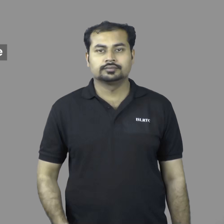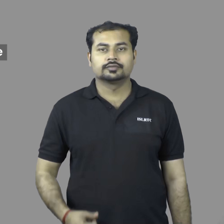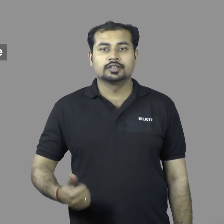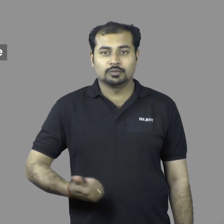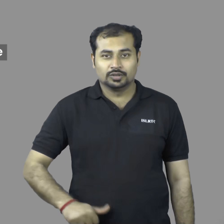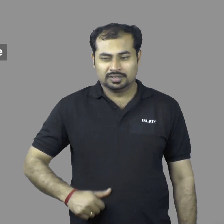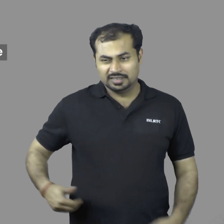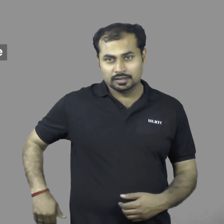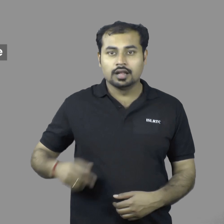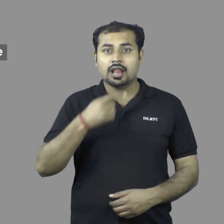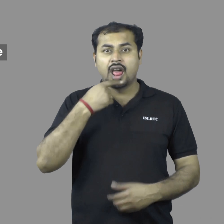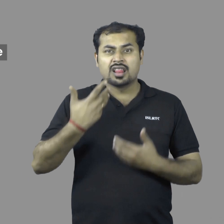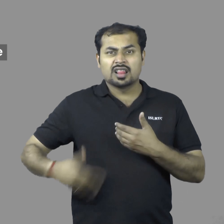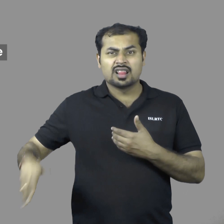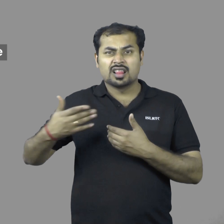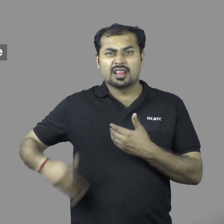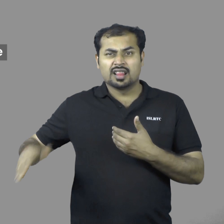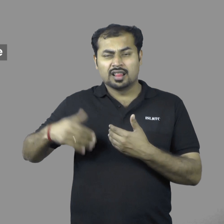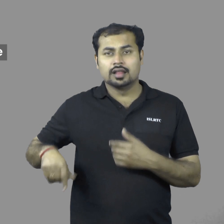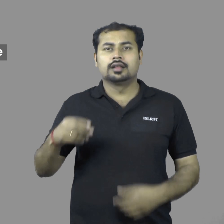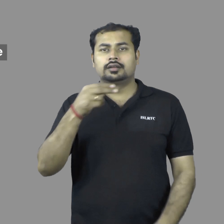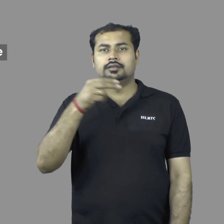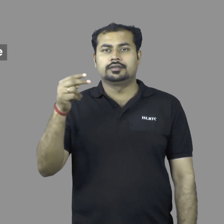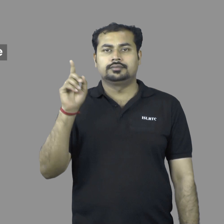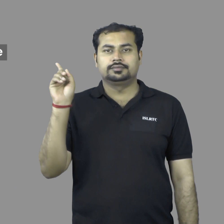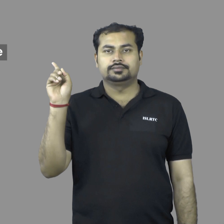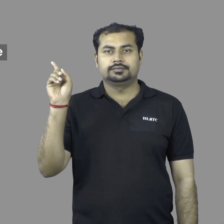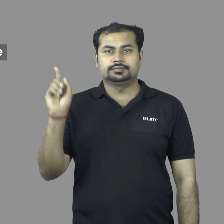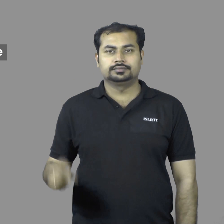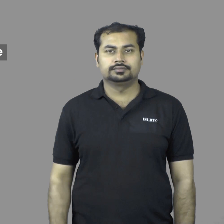Shigella Dysenterie